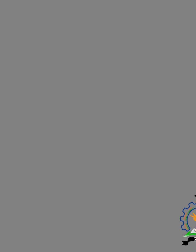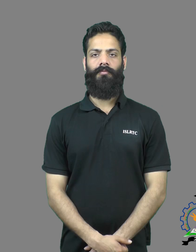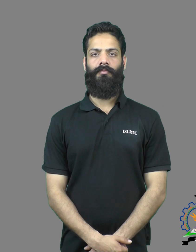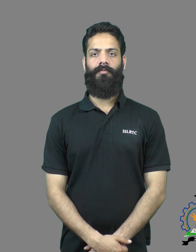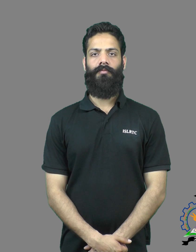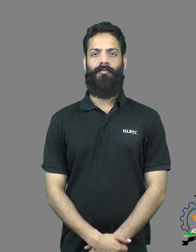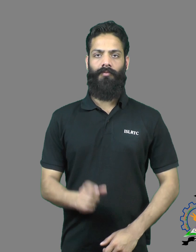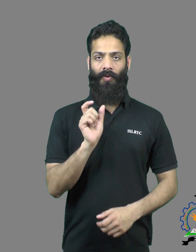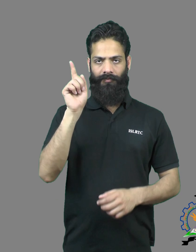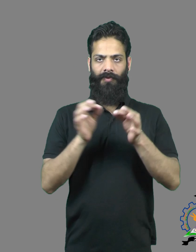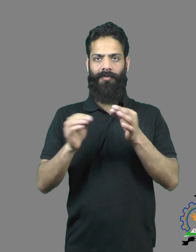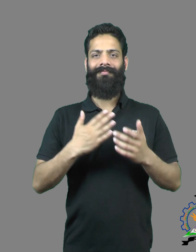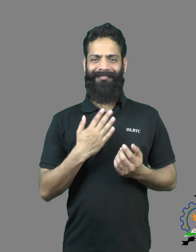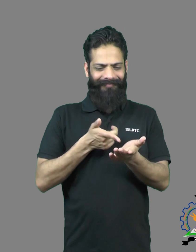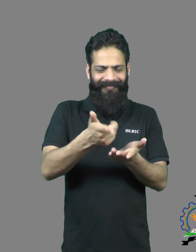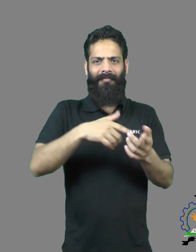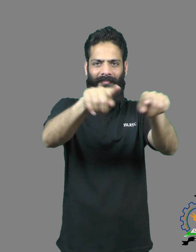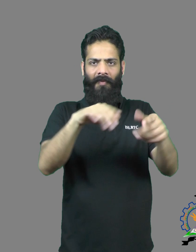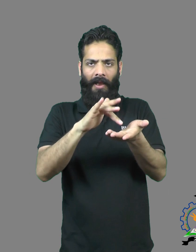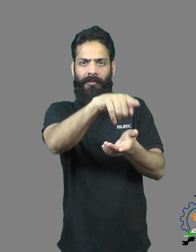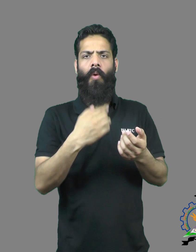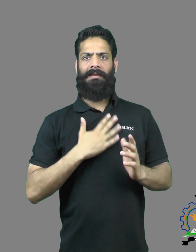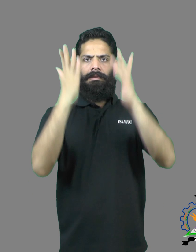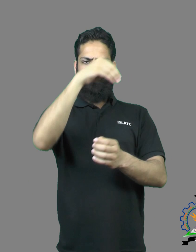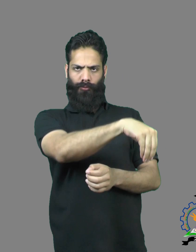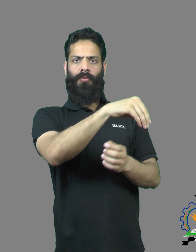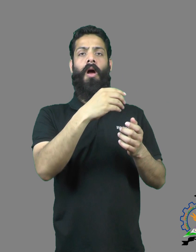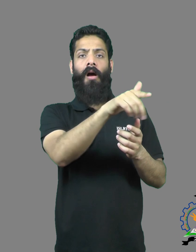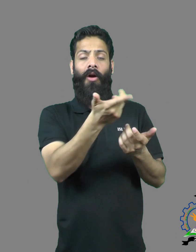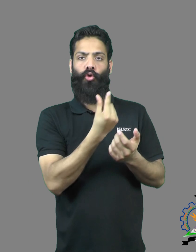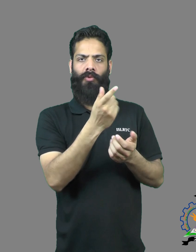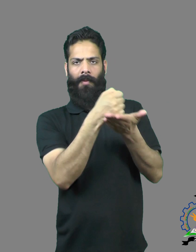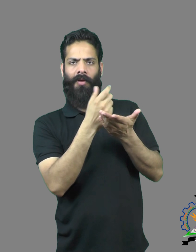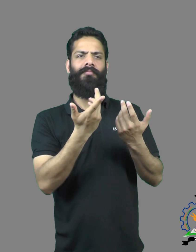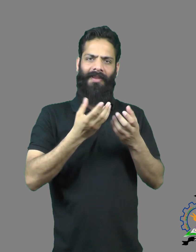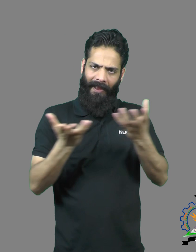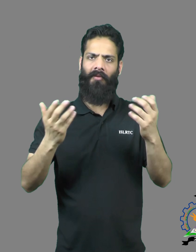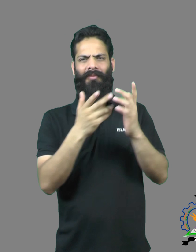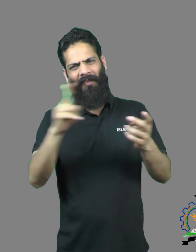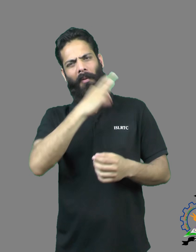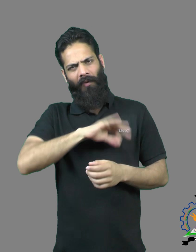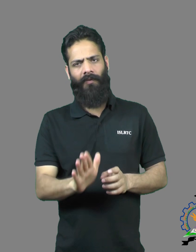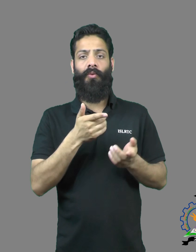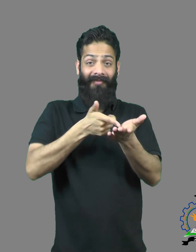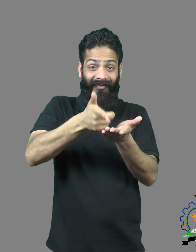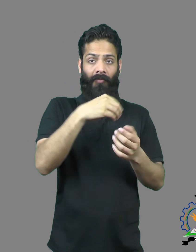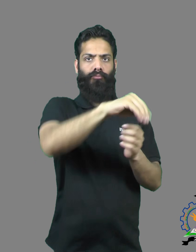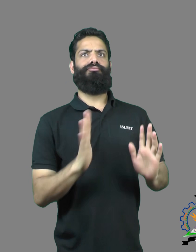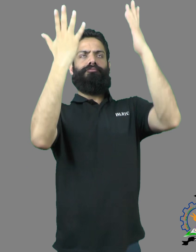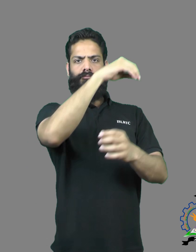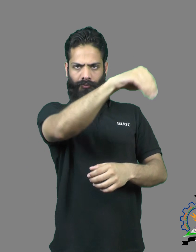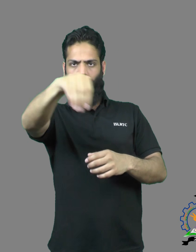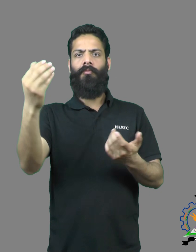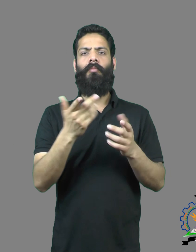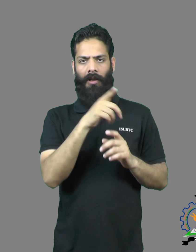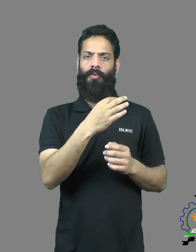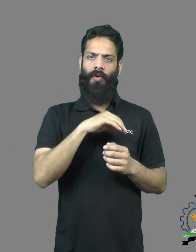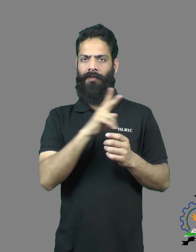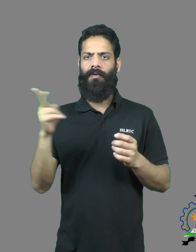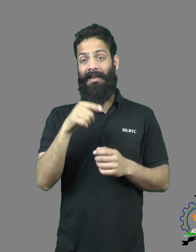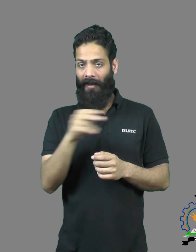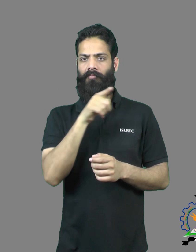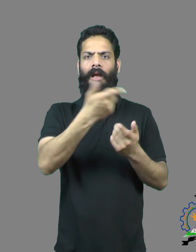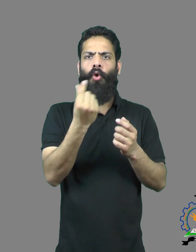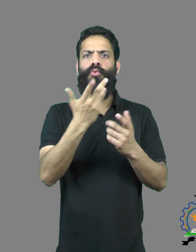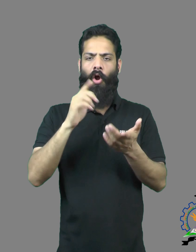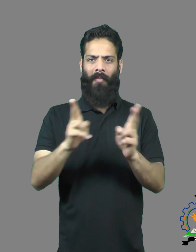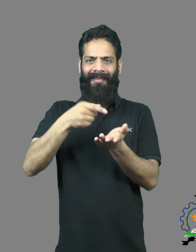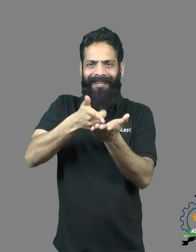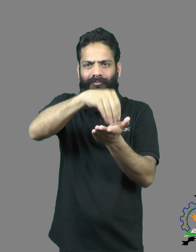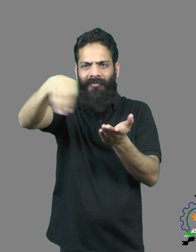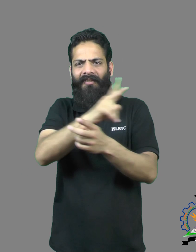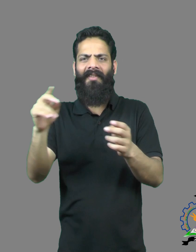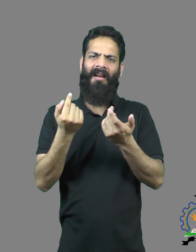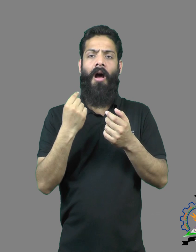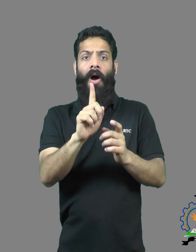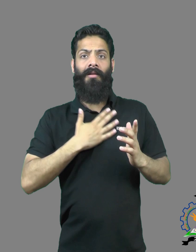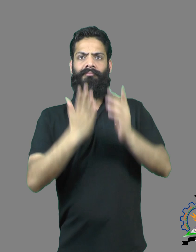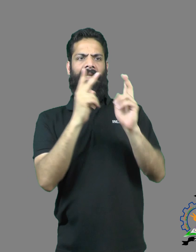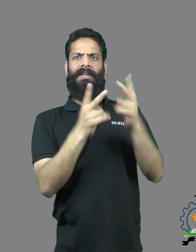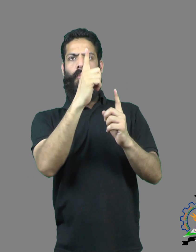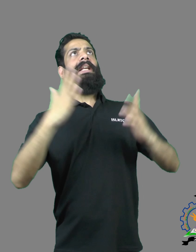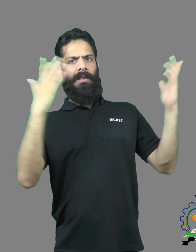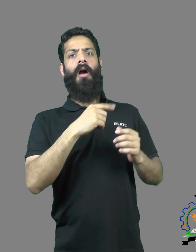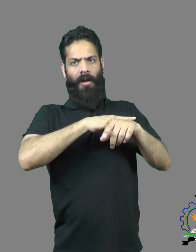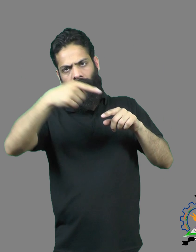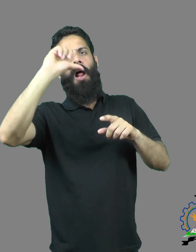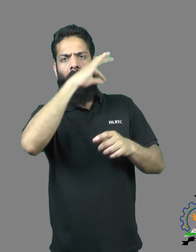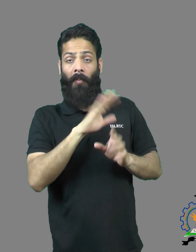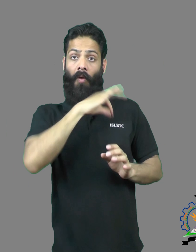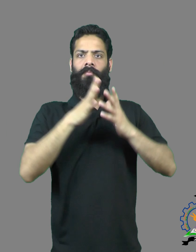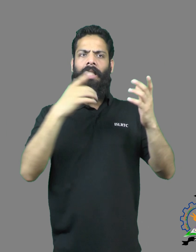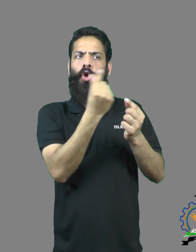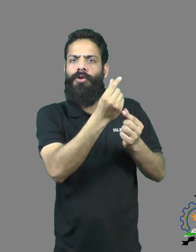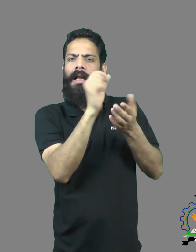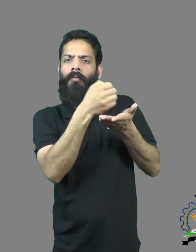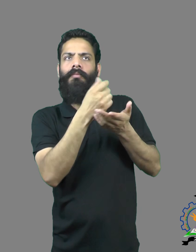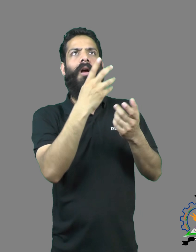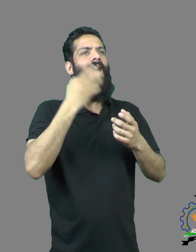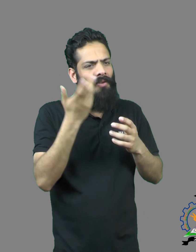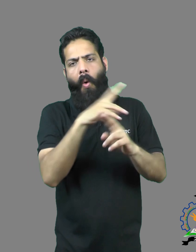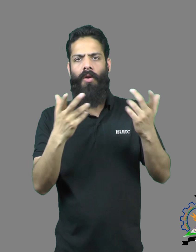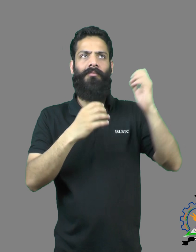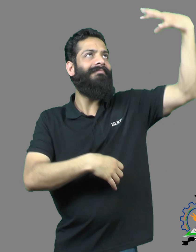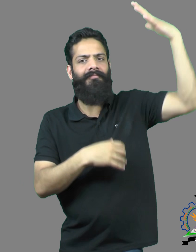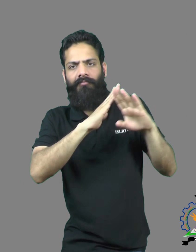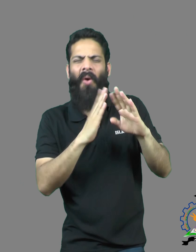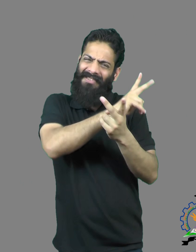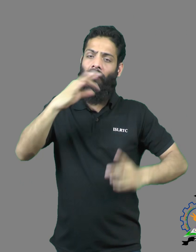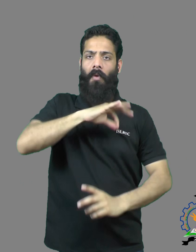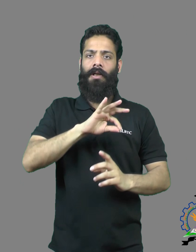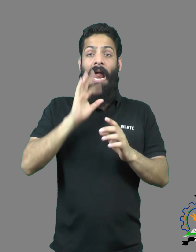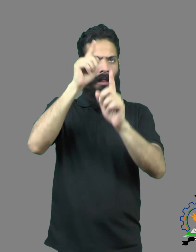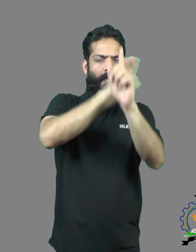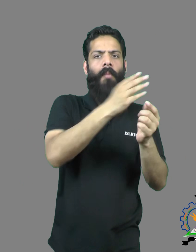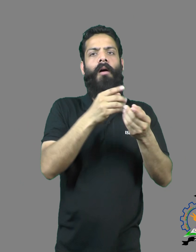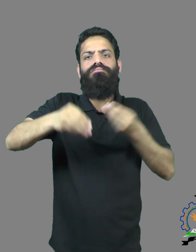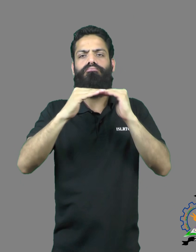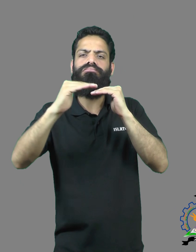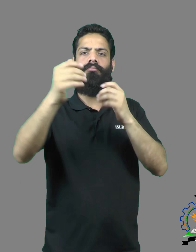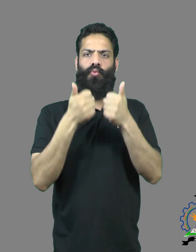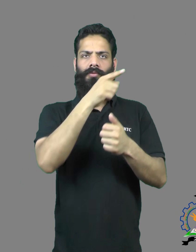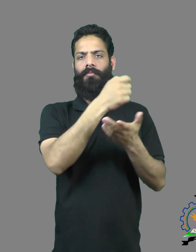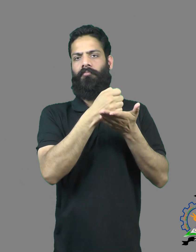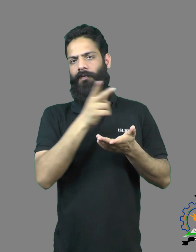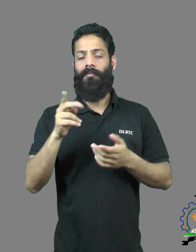Agroforestry